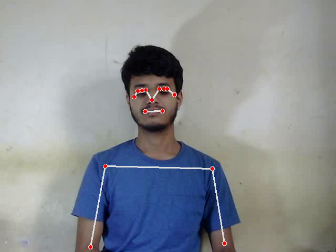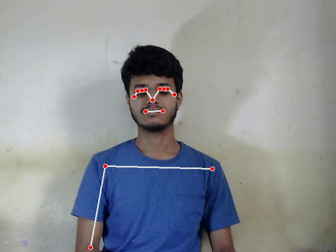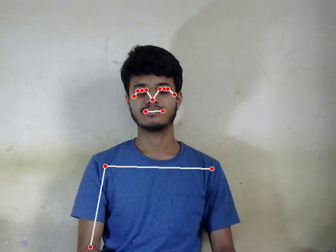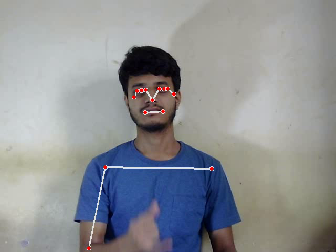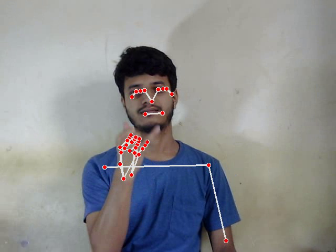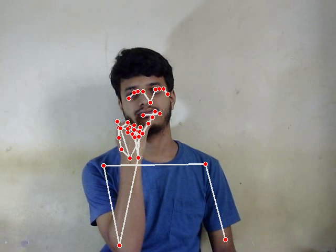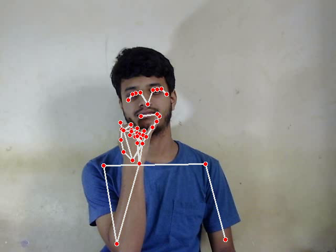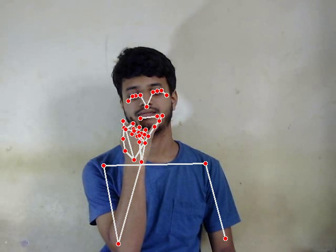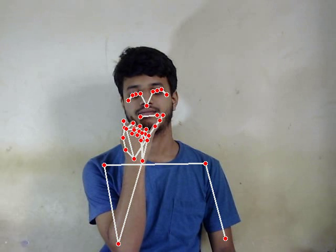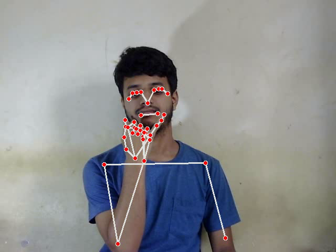wrong